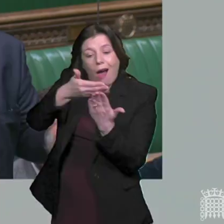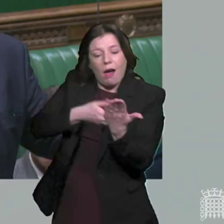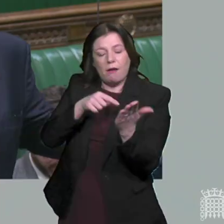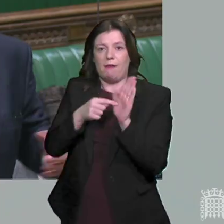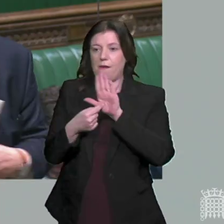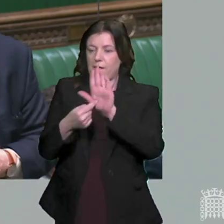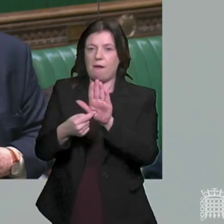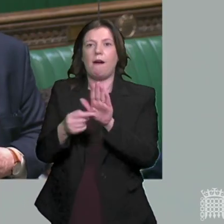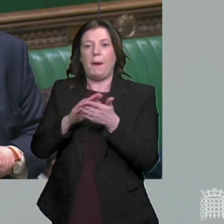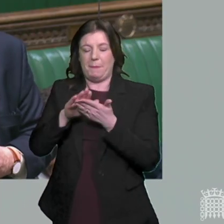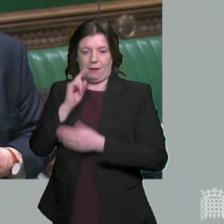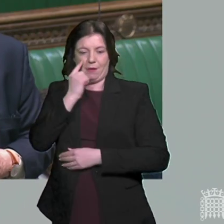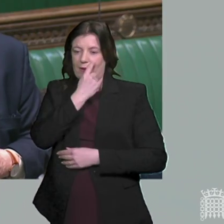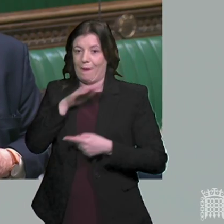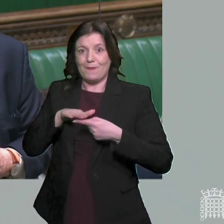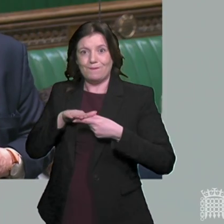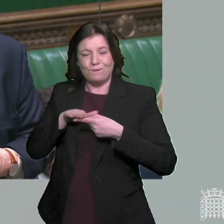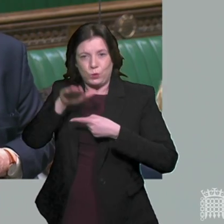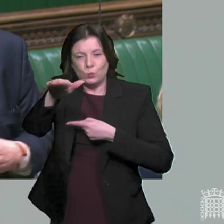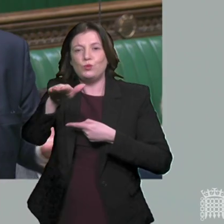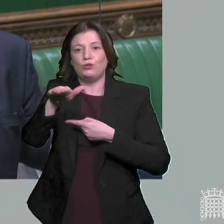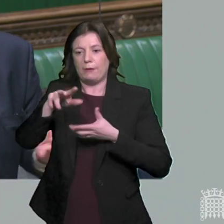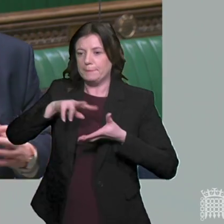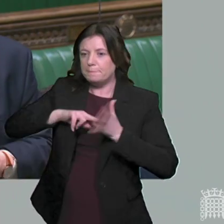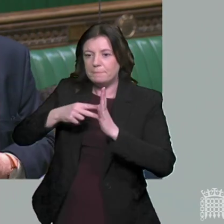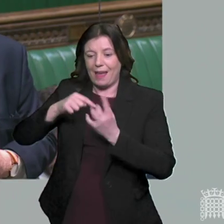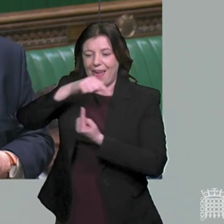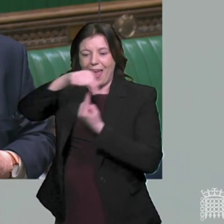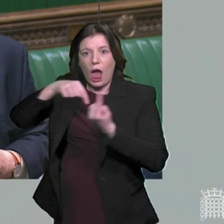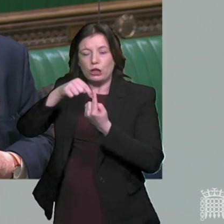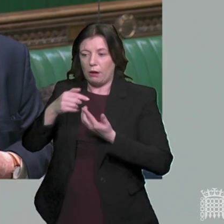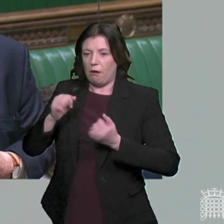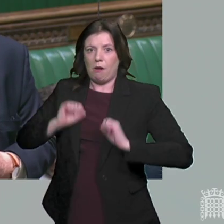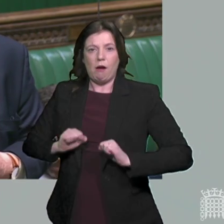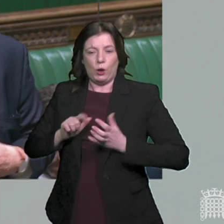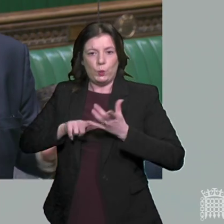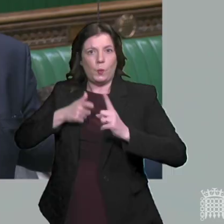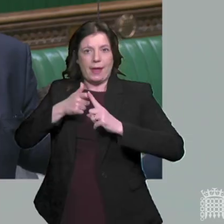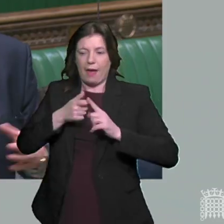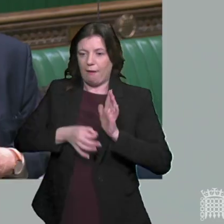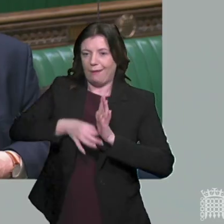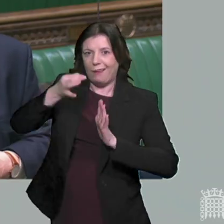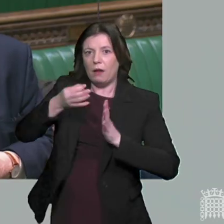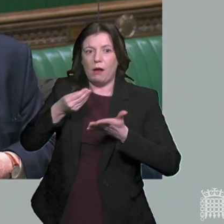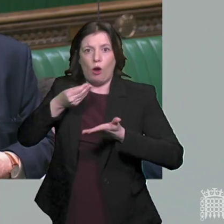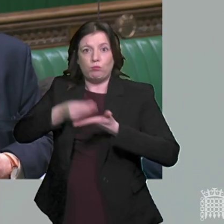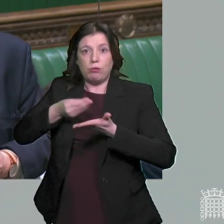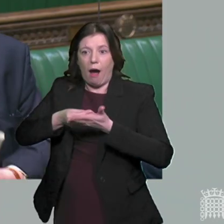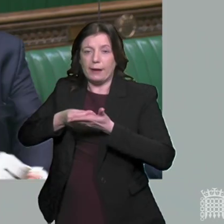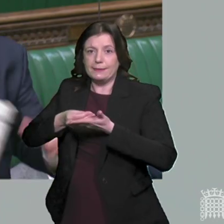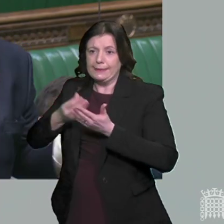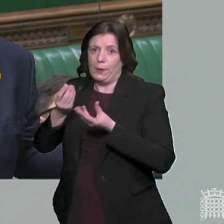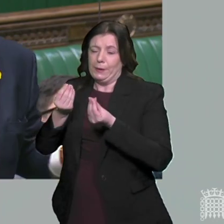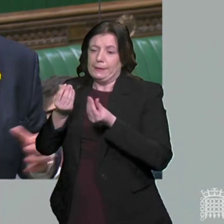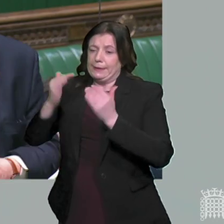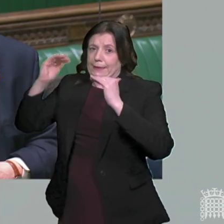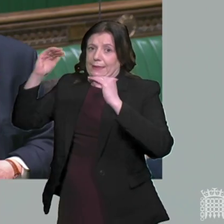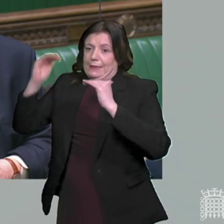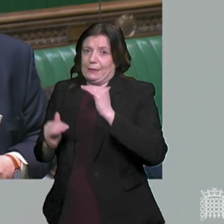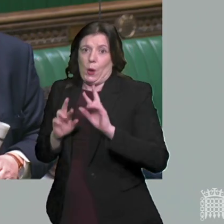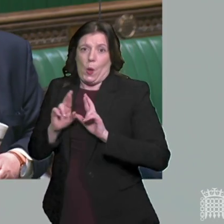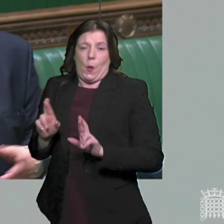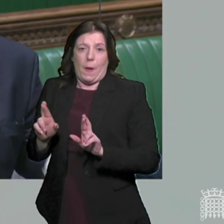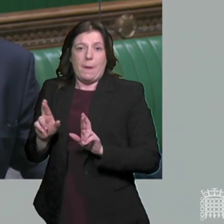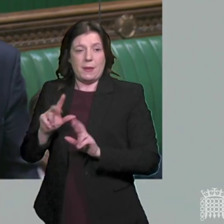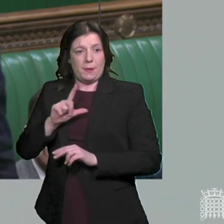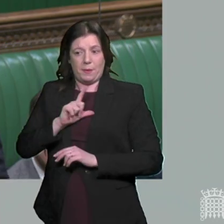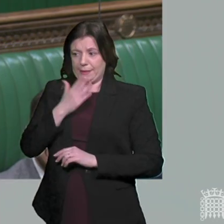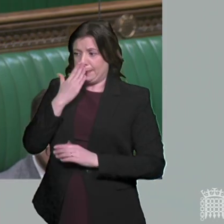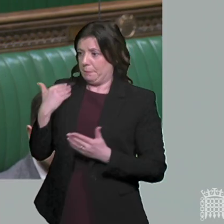That co-operation will release the potential for energy security and hopefully see prices come down, which will help Wales.